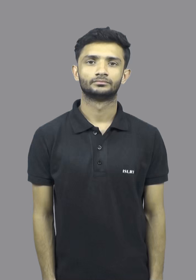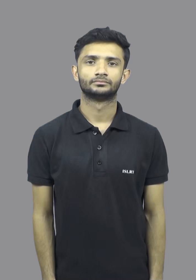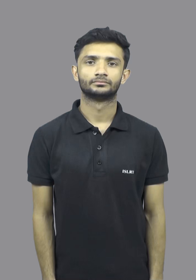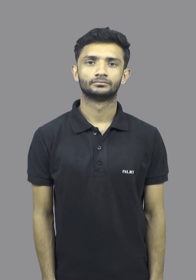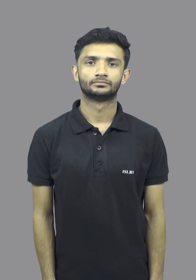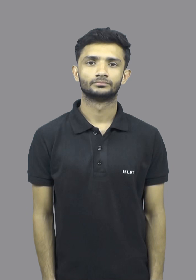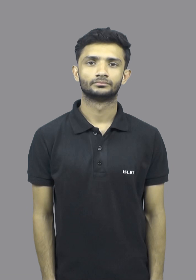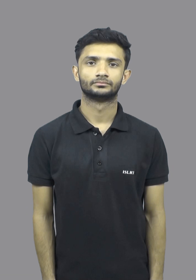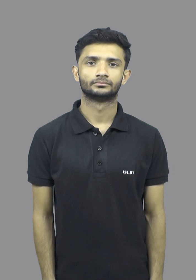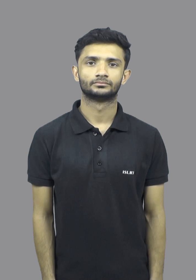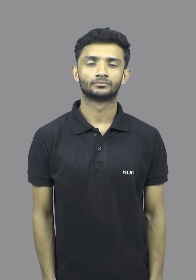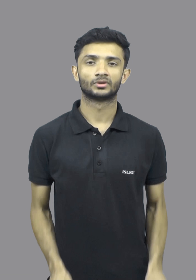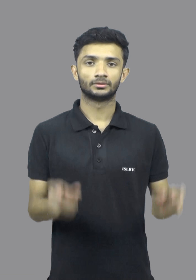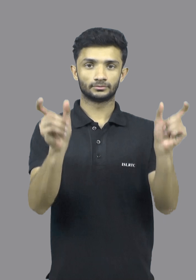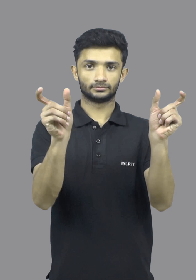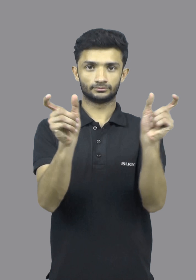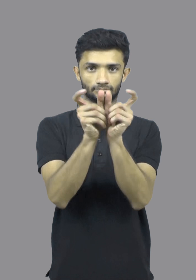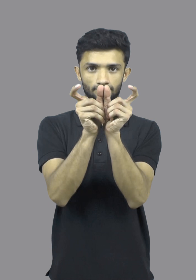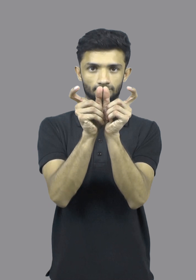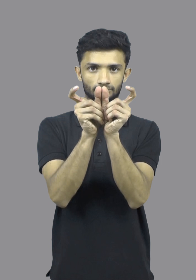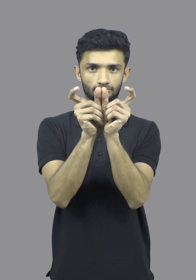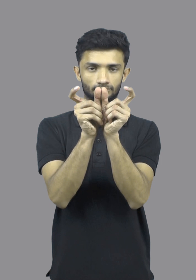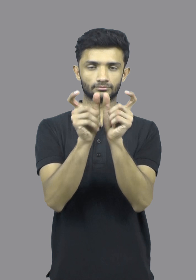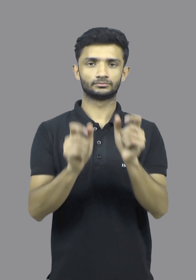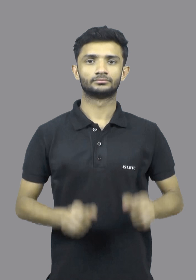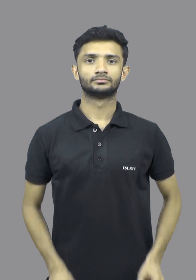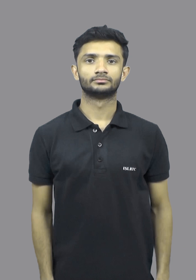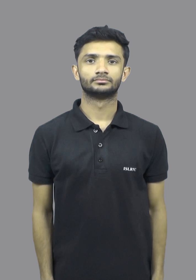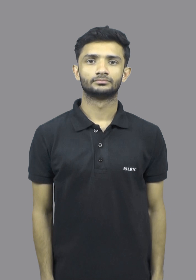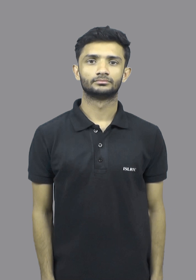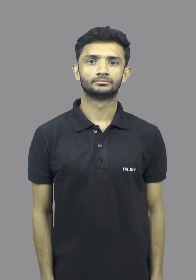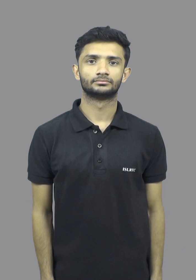Combine Connect (Words)